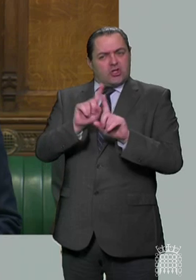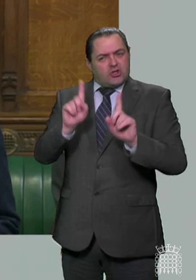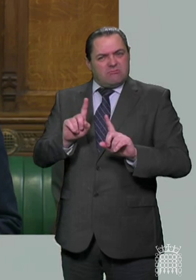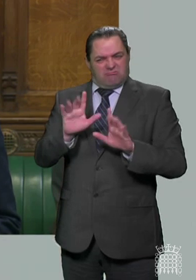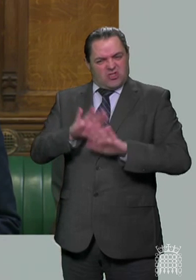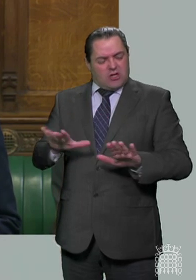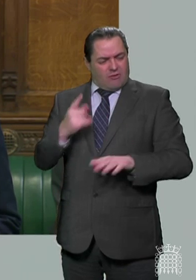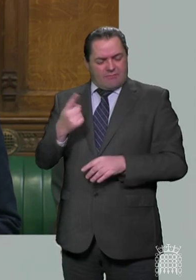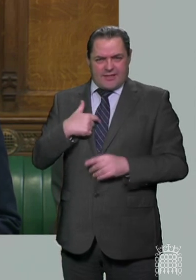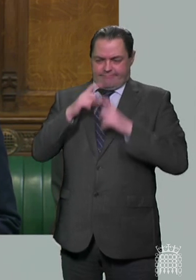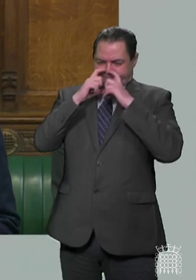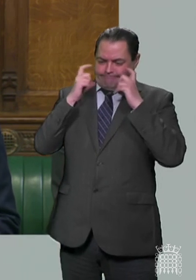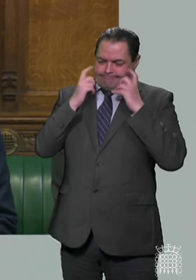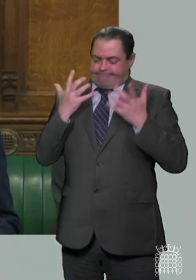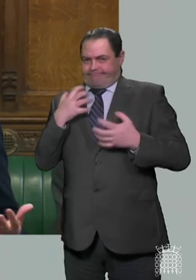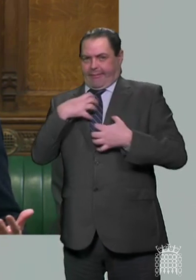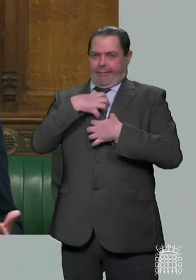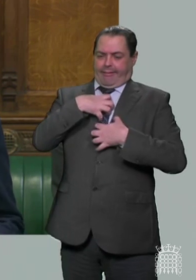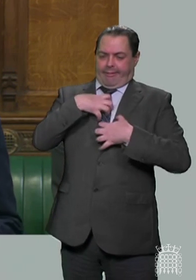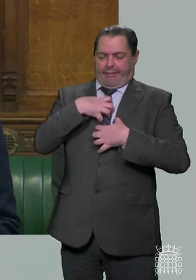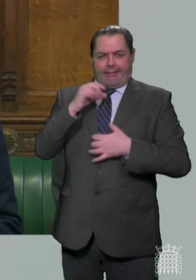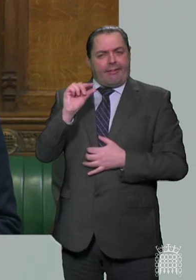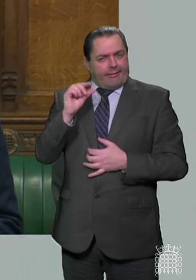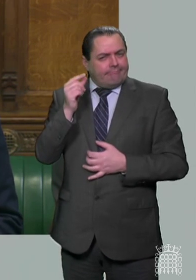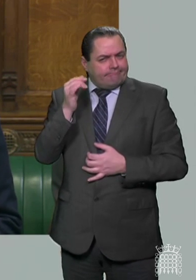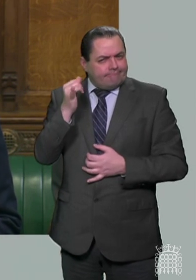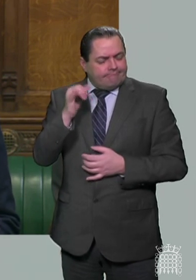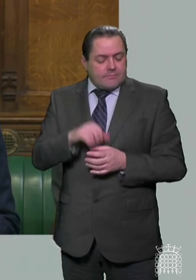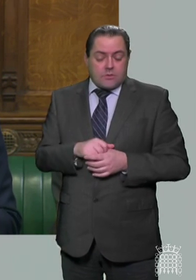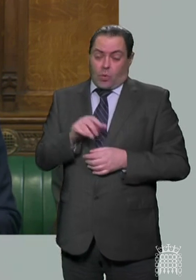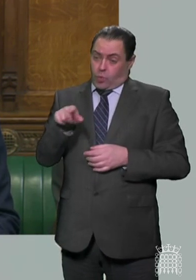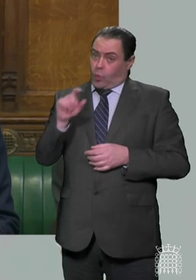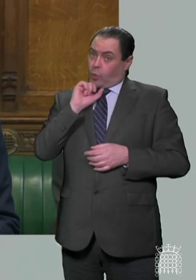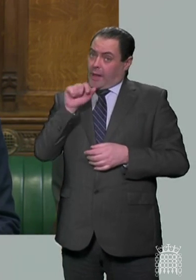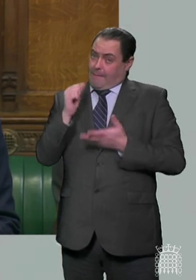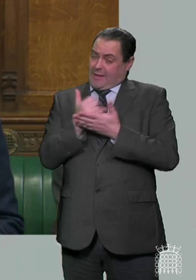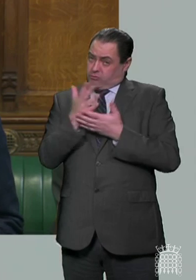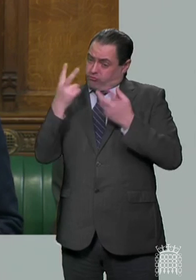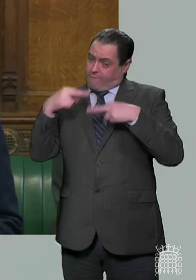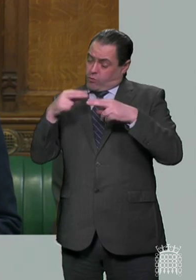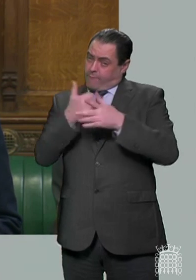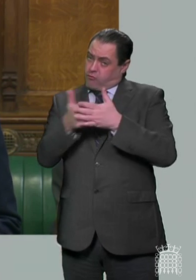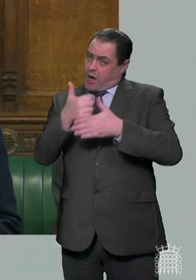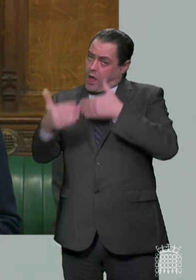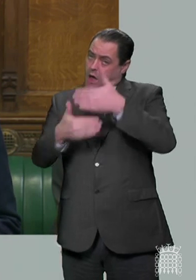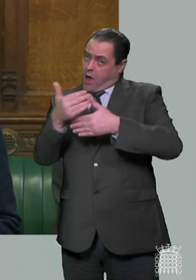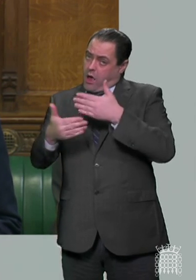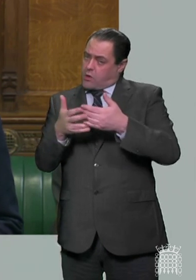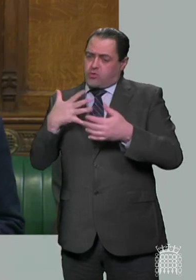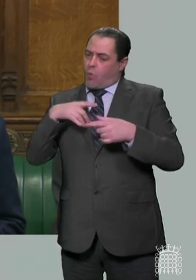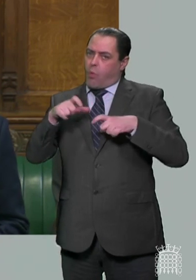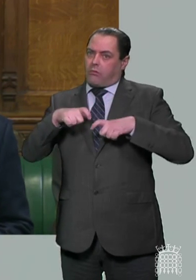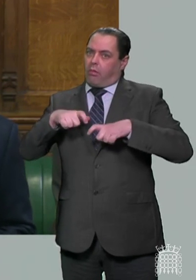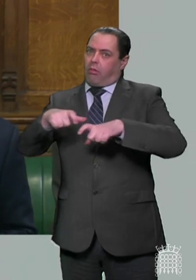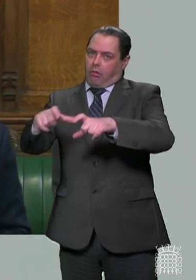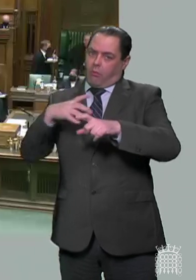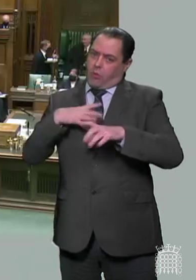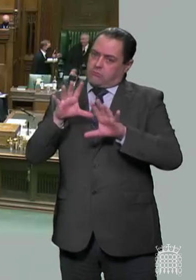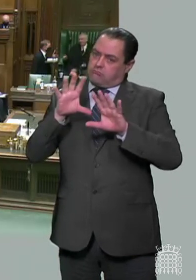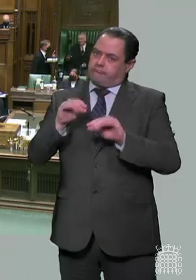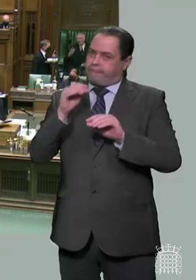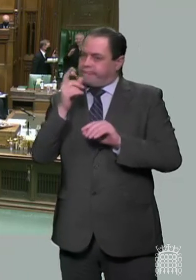What assurance can my right honourable Friend give to me and parents throughout the country that the measure will be constantly reviewed and last only as long as is absolutely necessary?